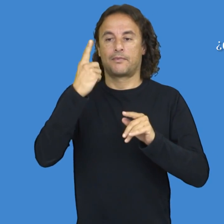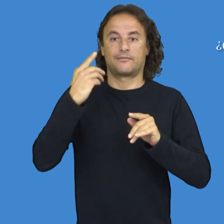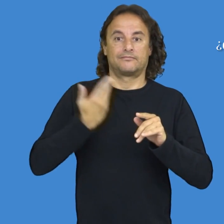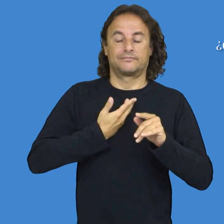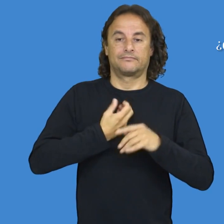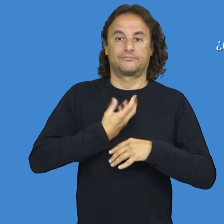afectar